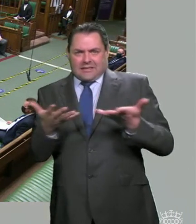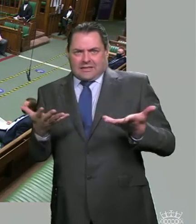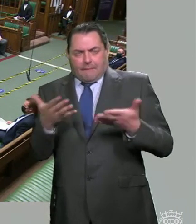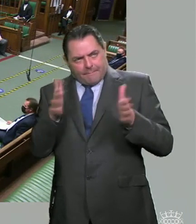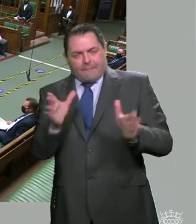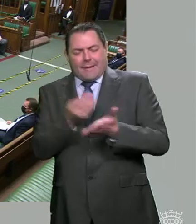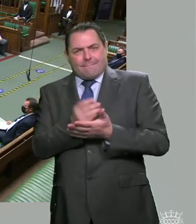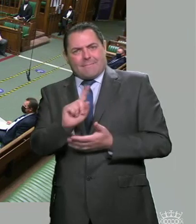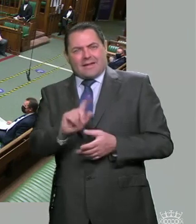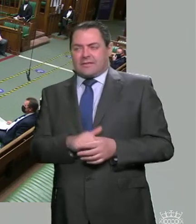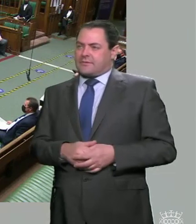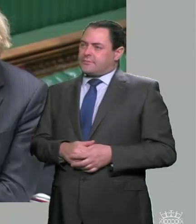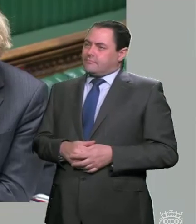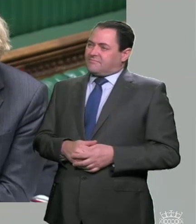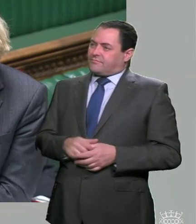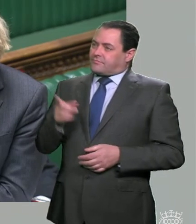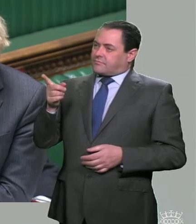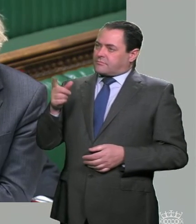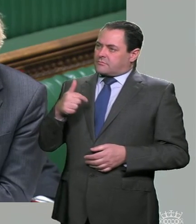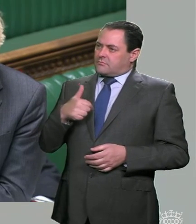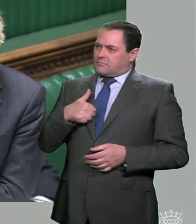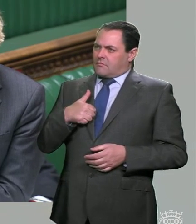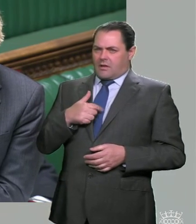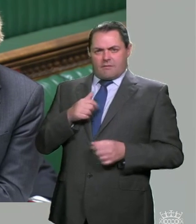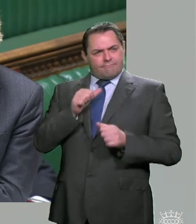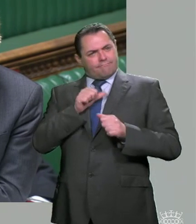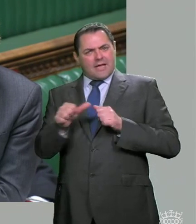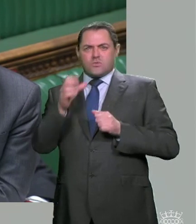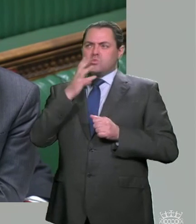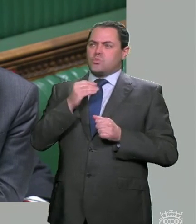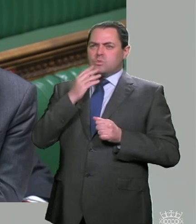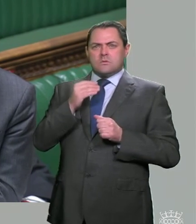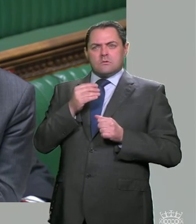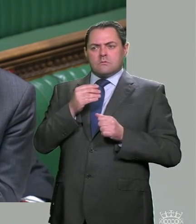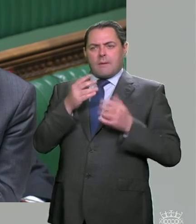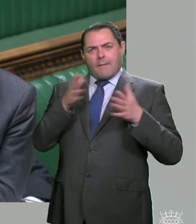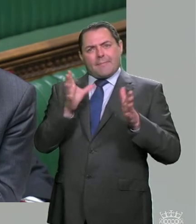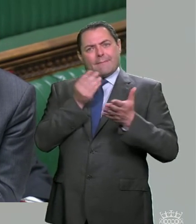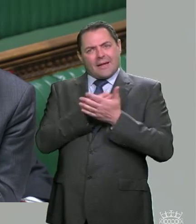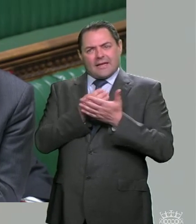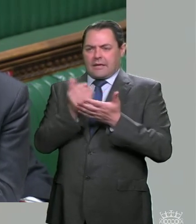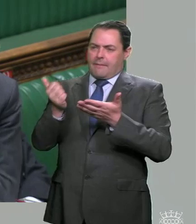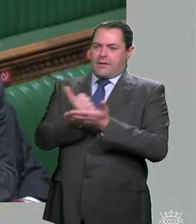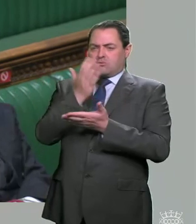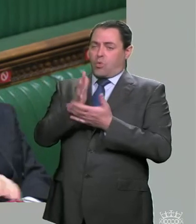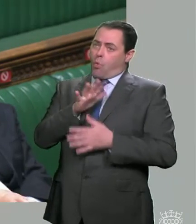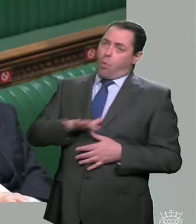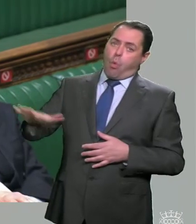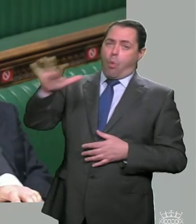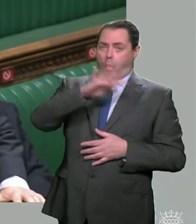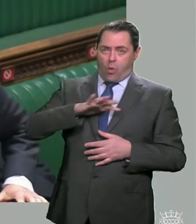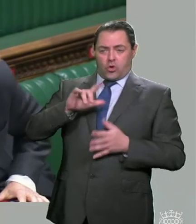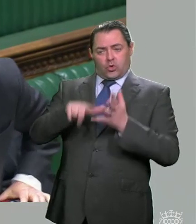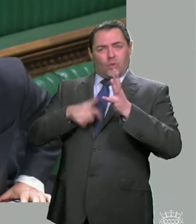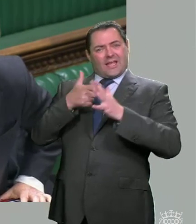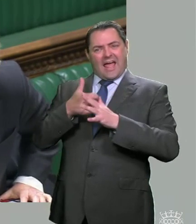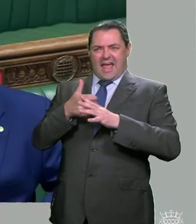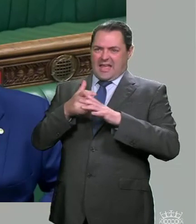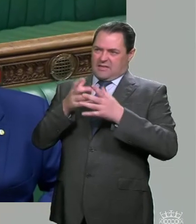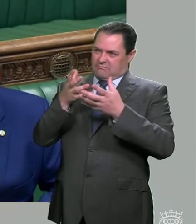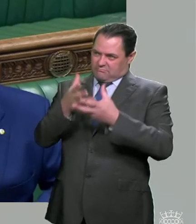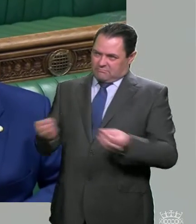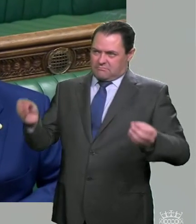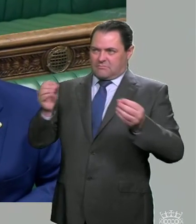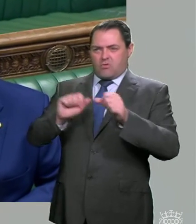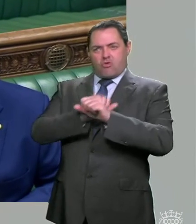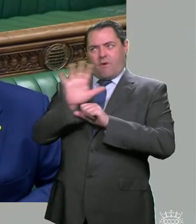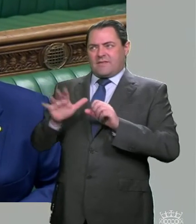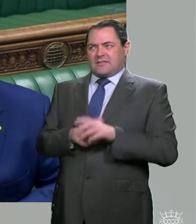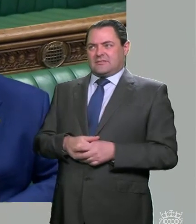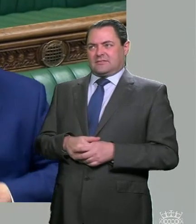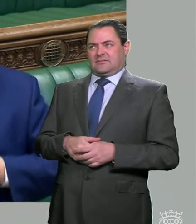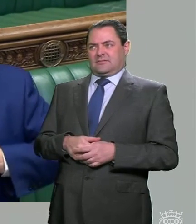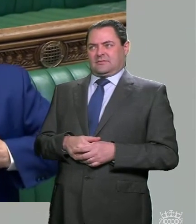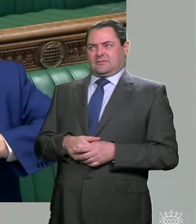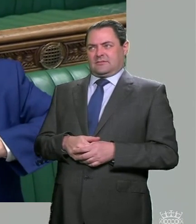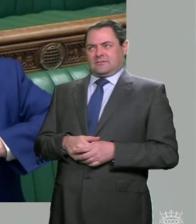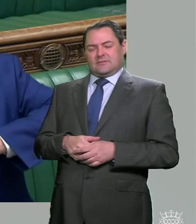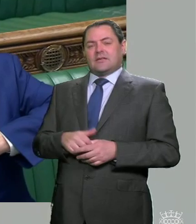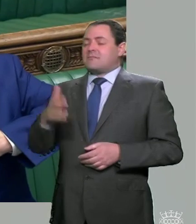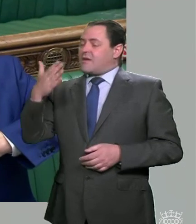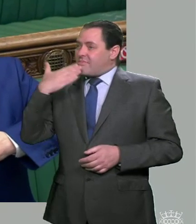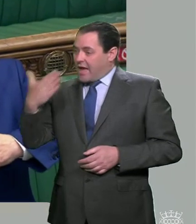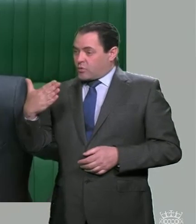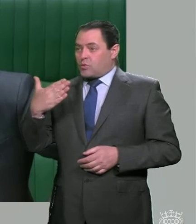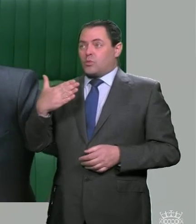I cannot think of a better use of public funds than making sure that the whole of the UK fights the covid pandemic together, and that is what we are doing.